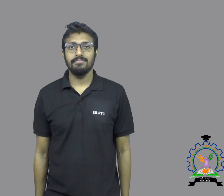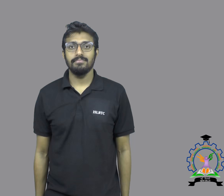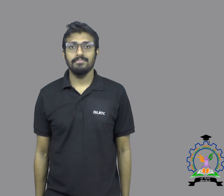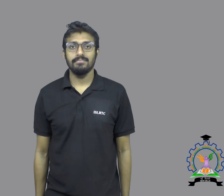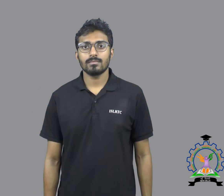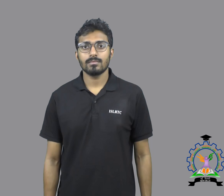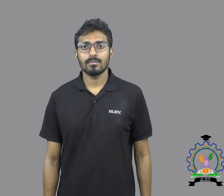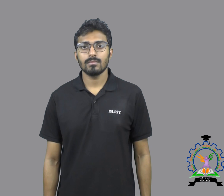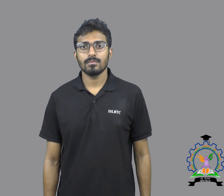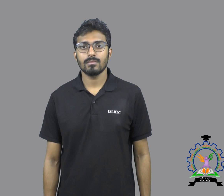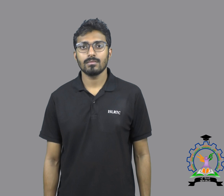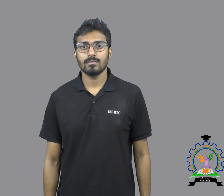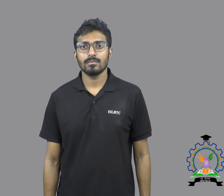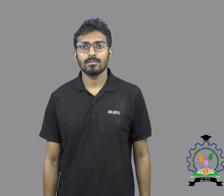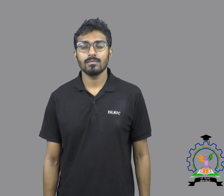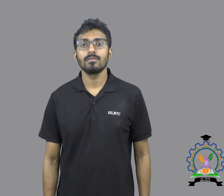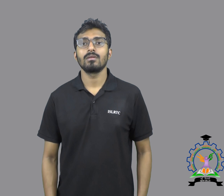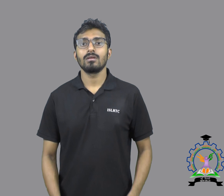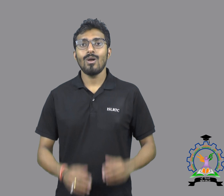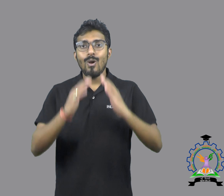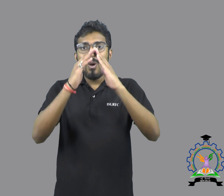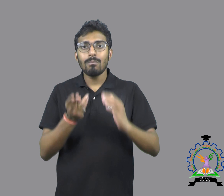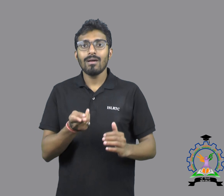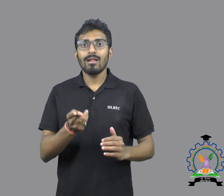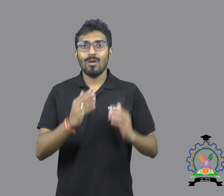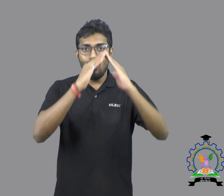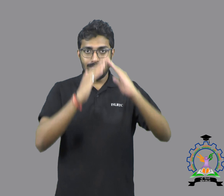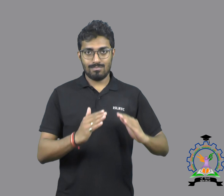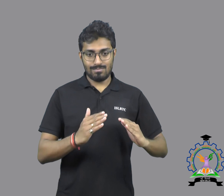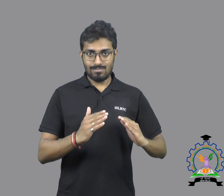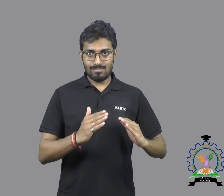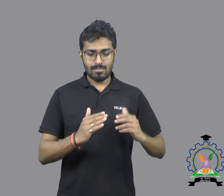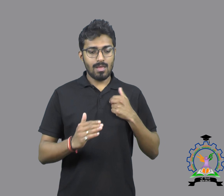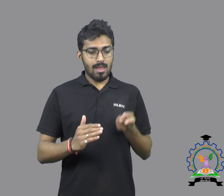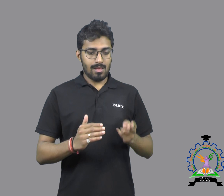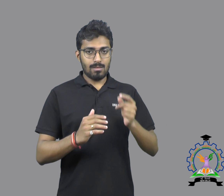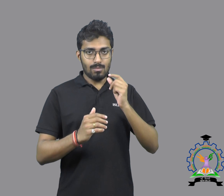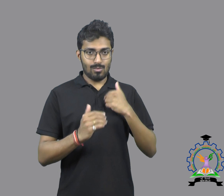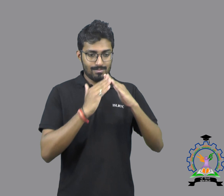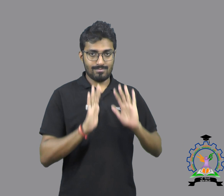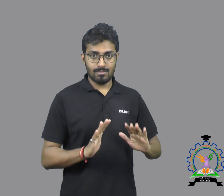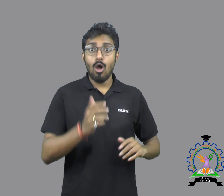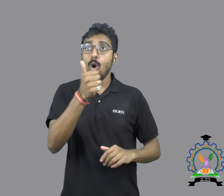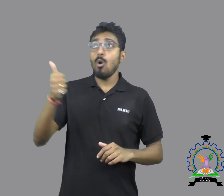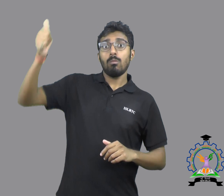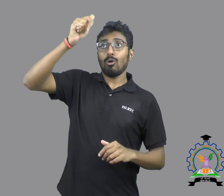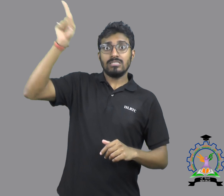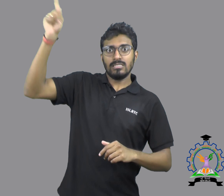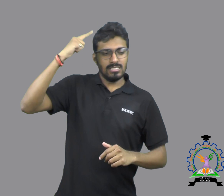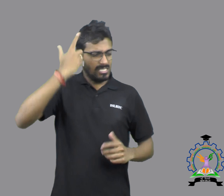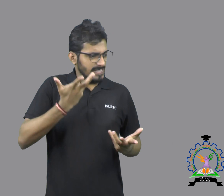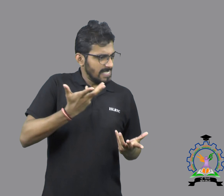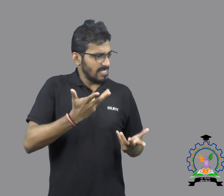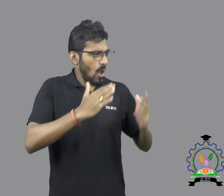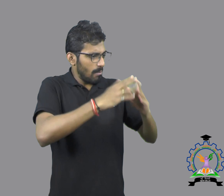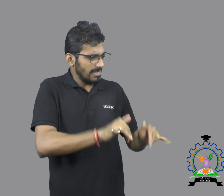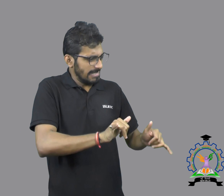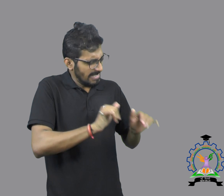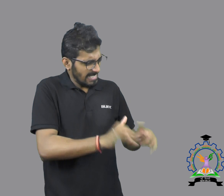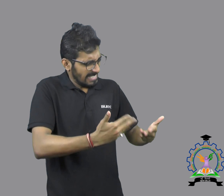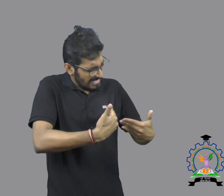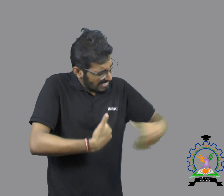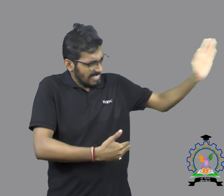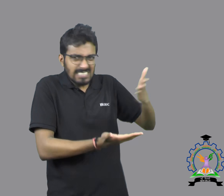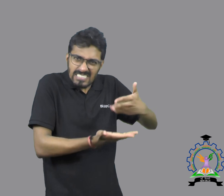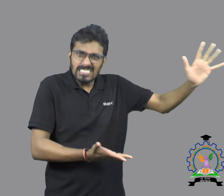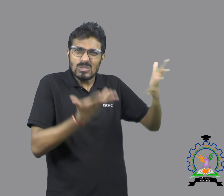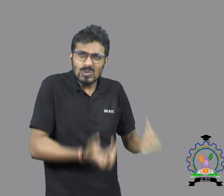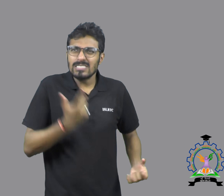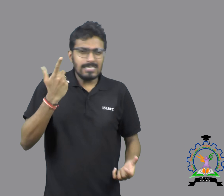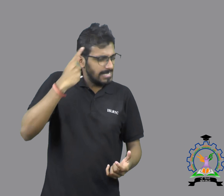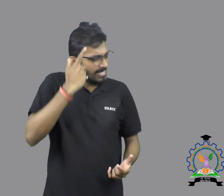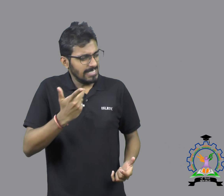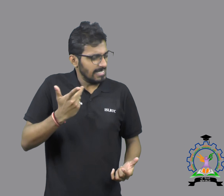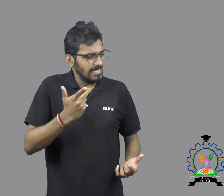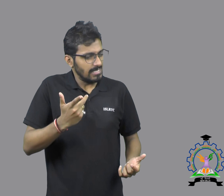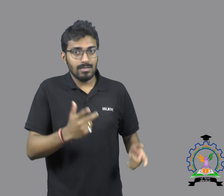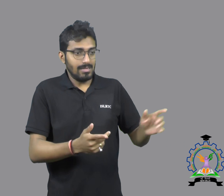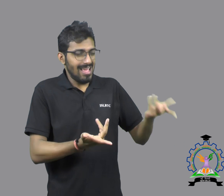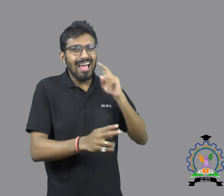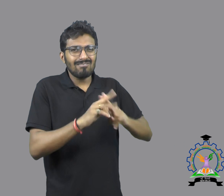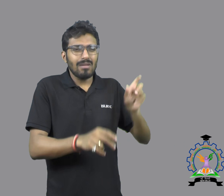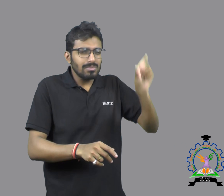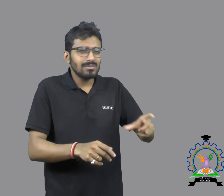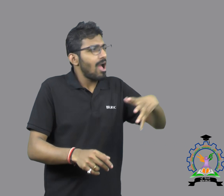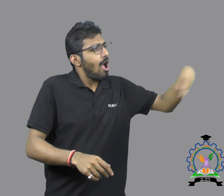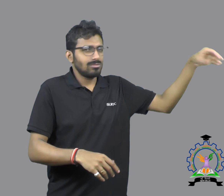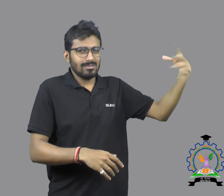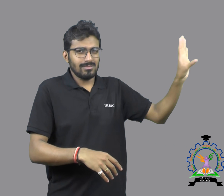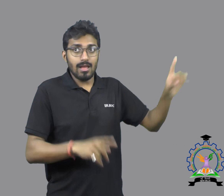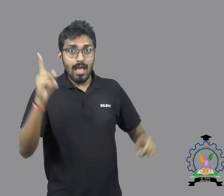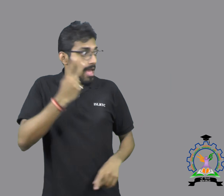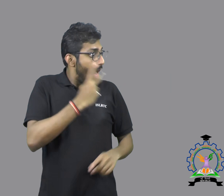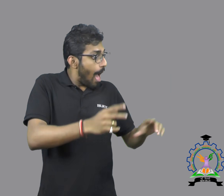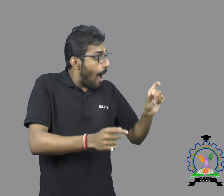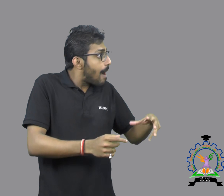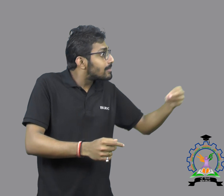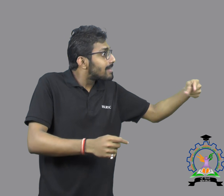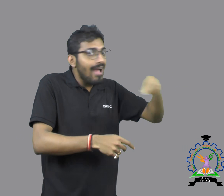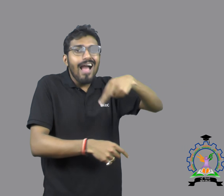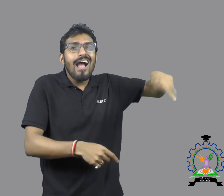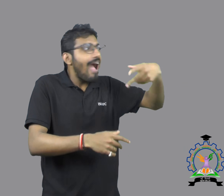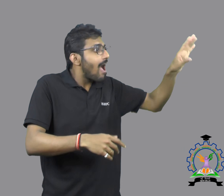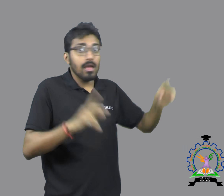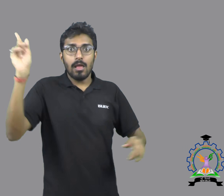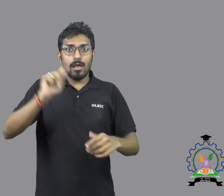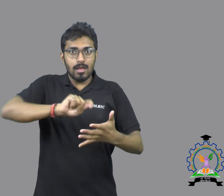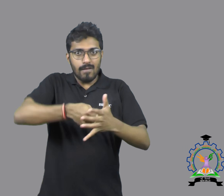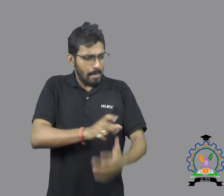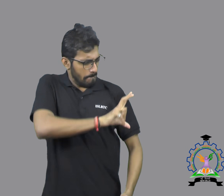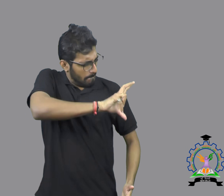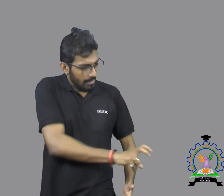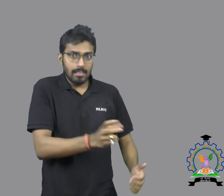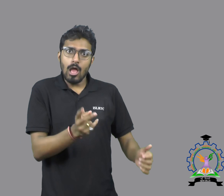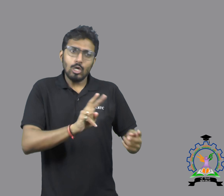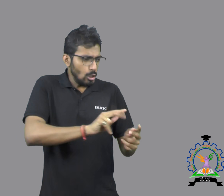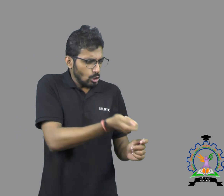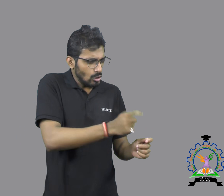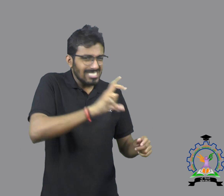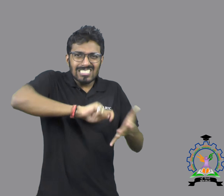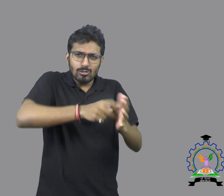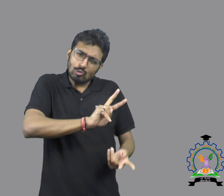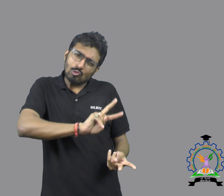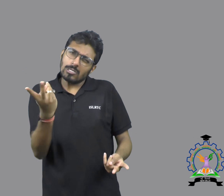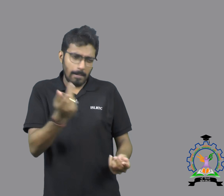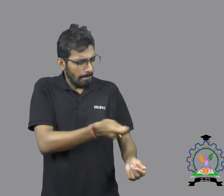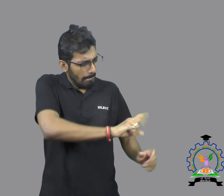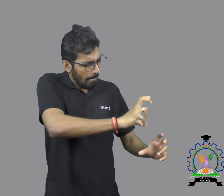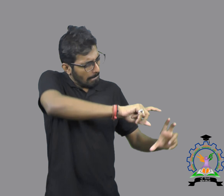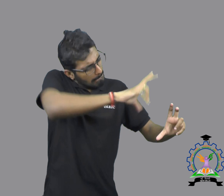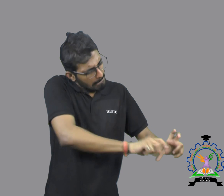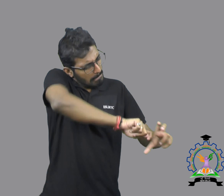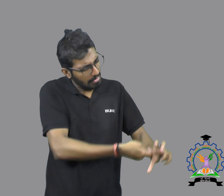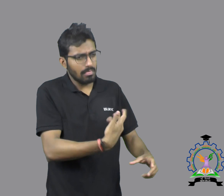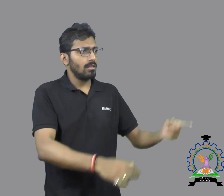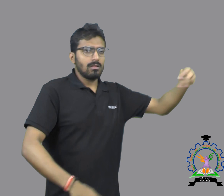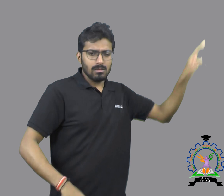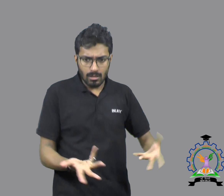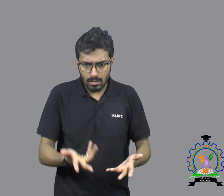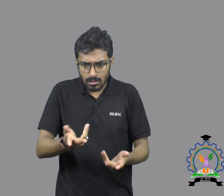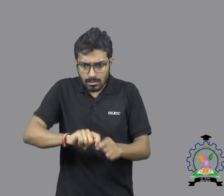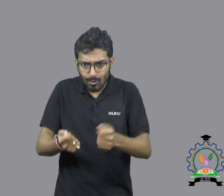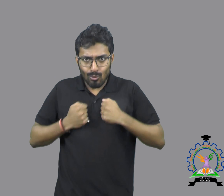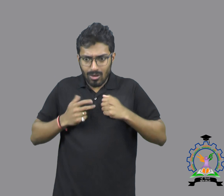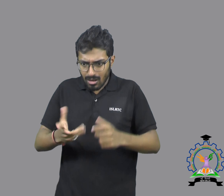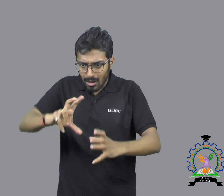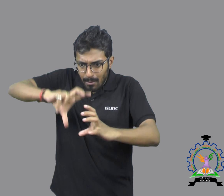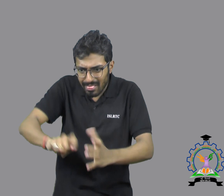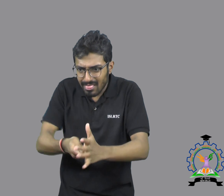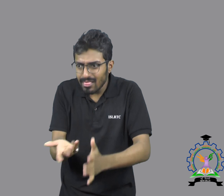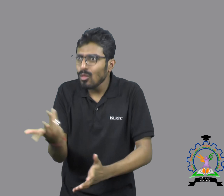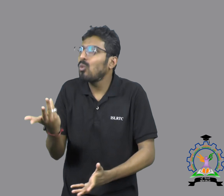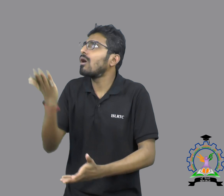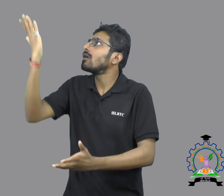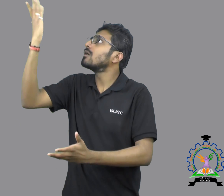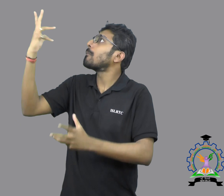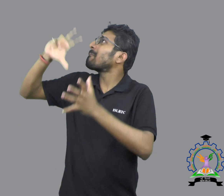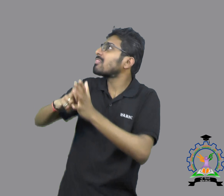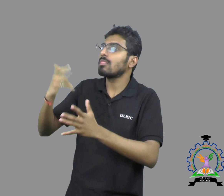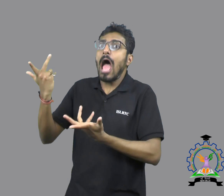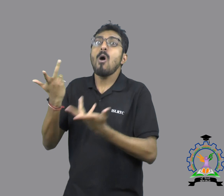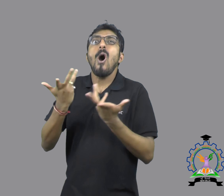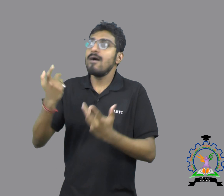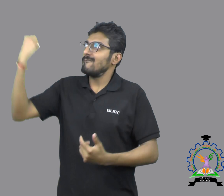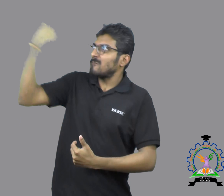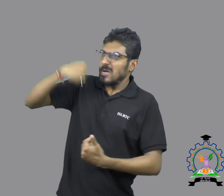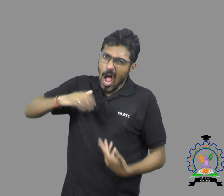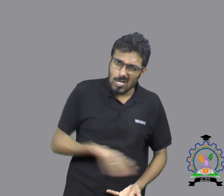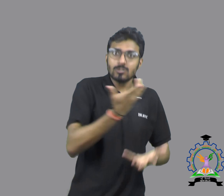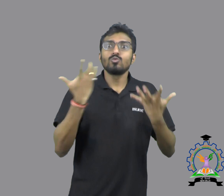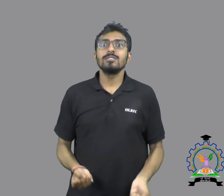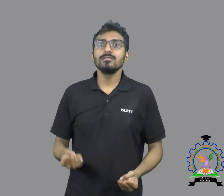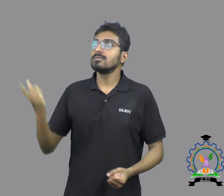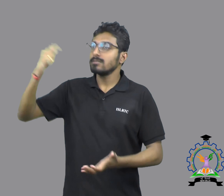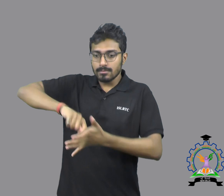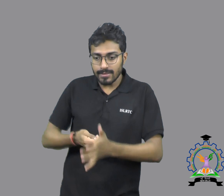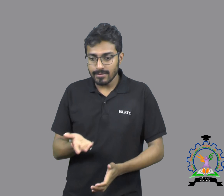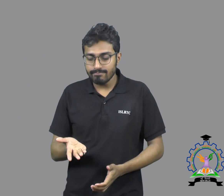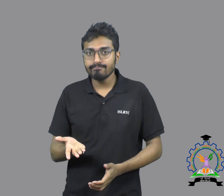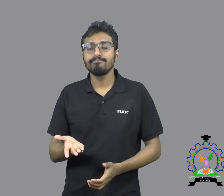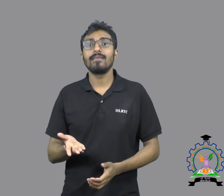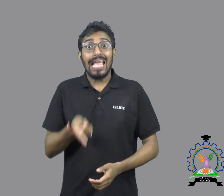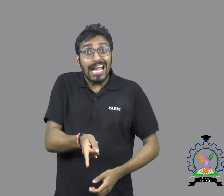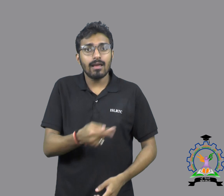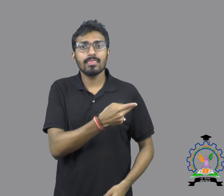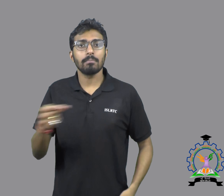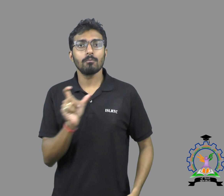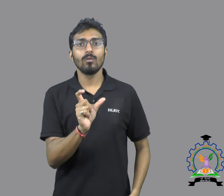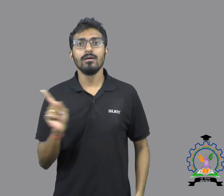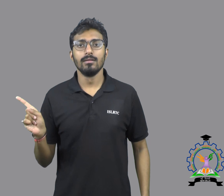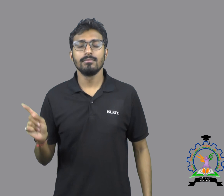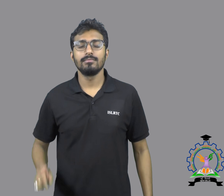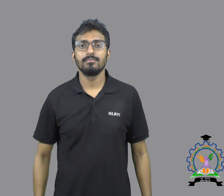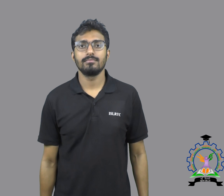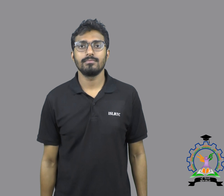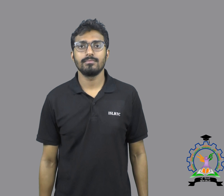Lockout